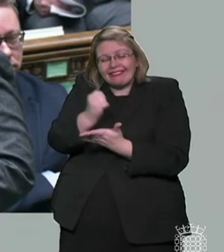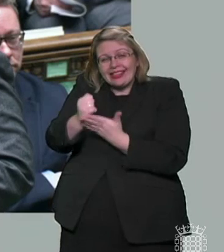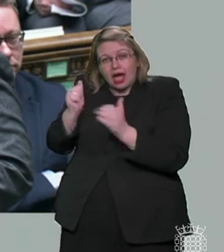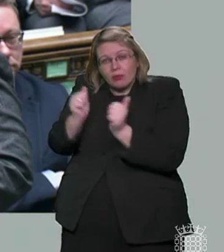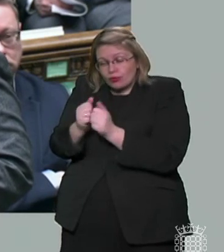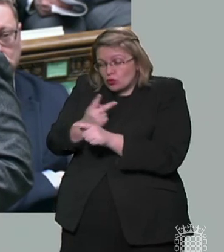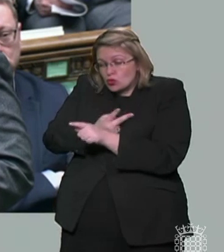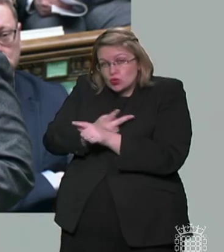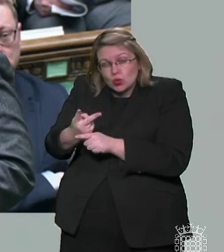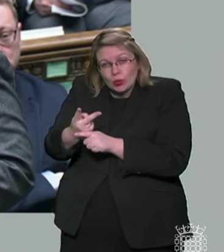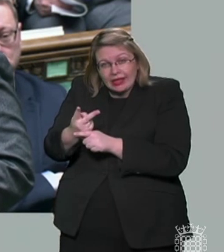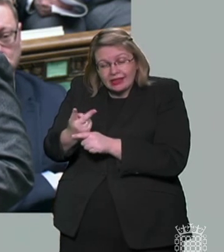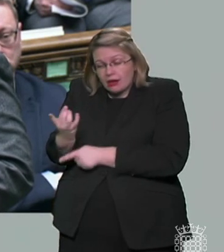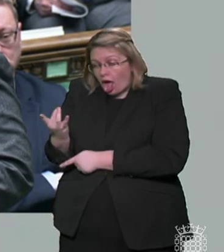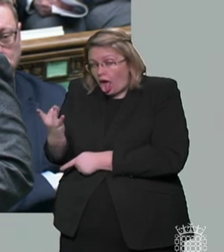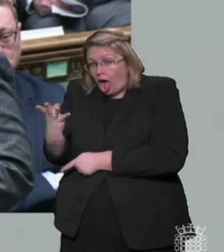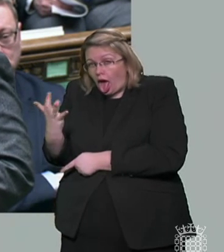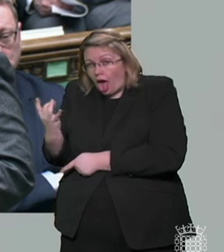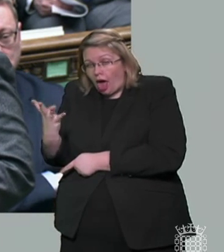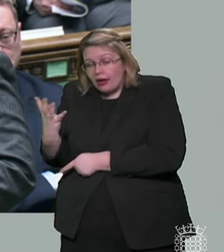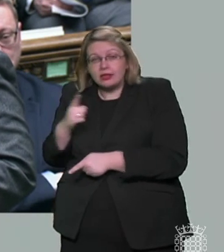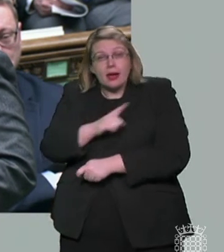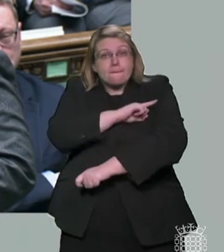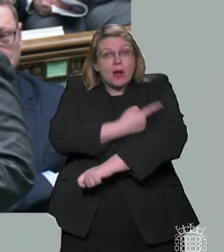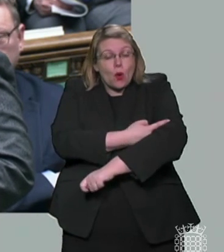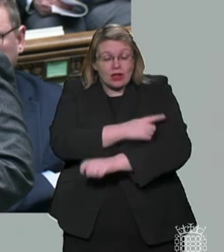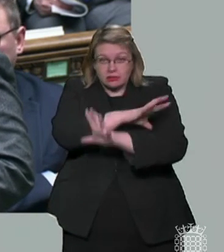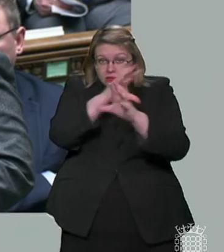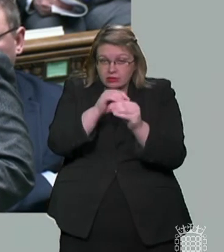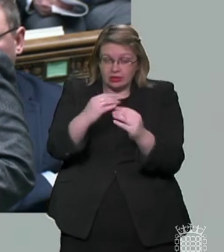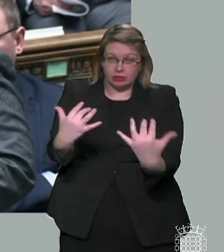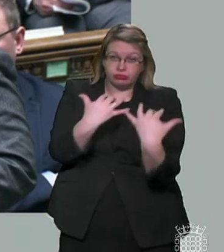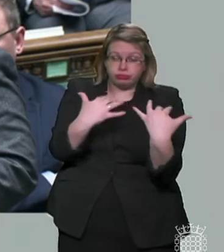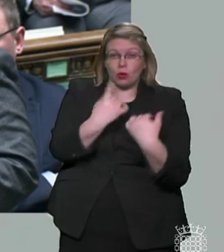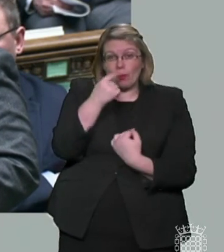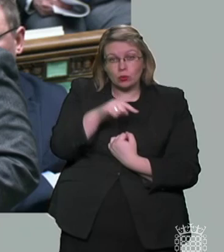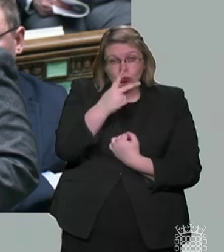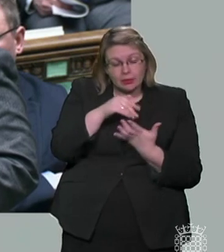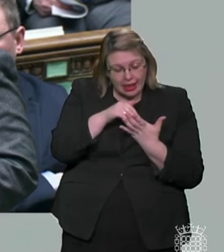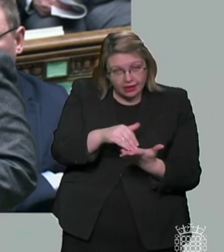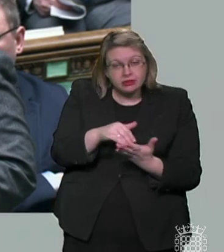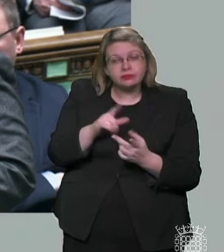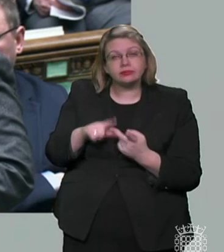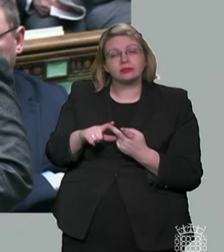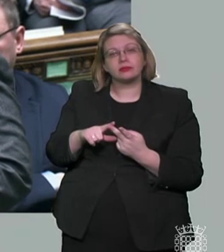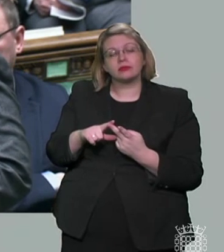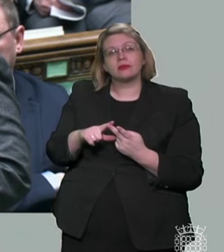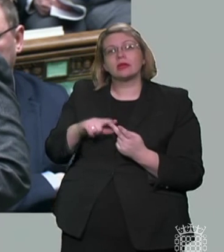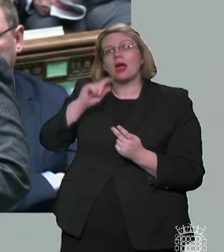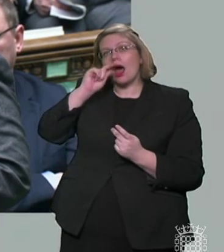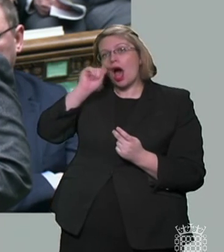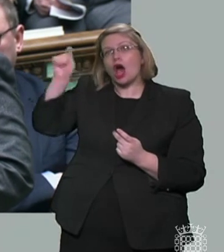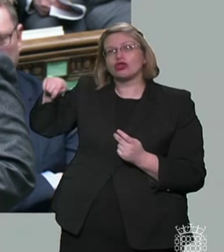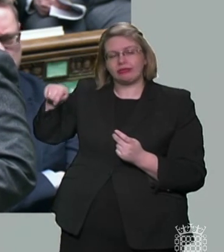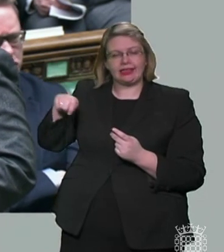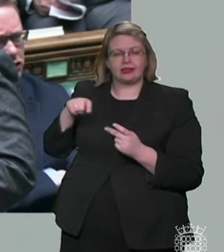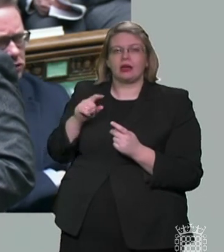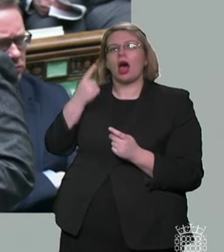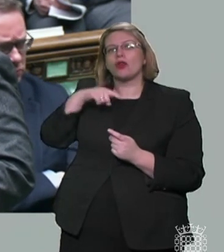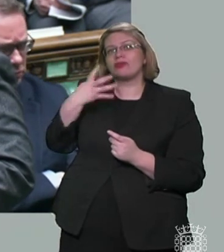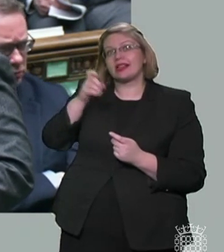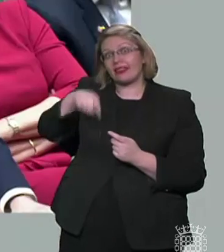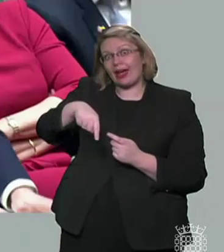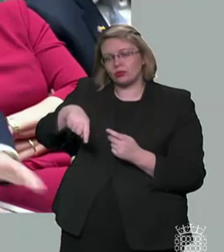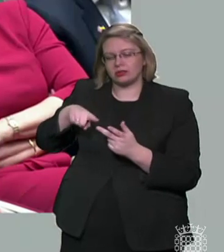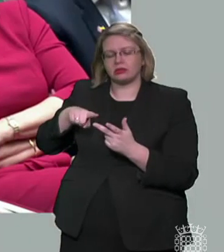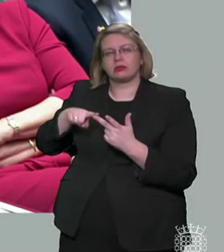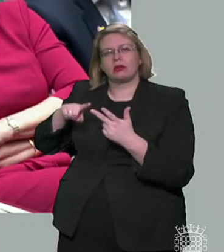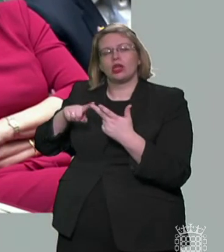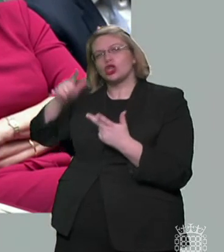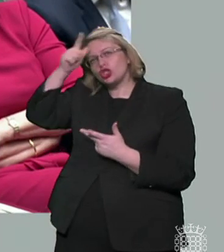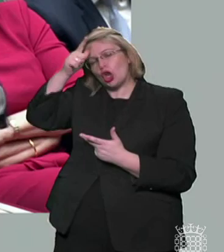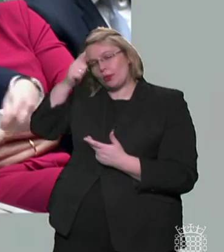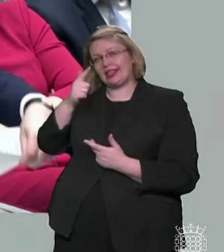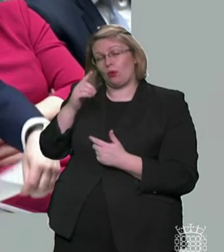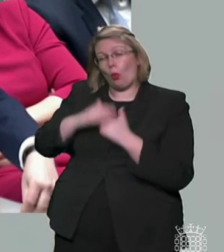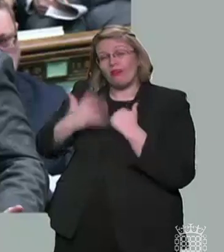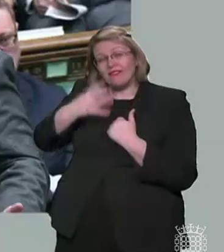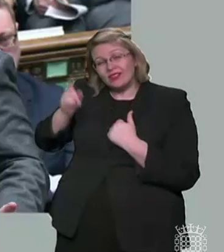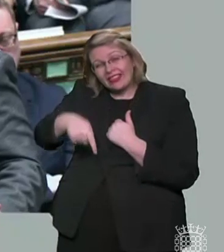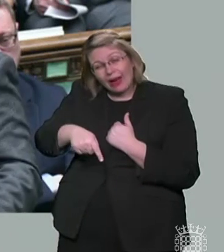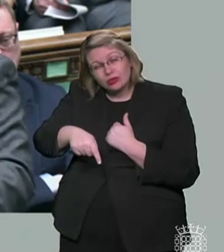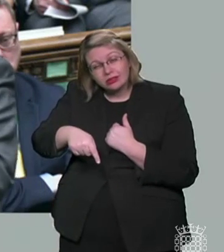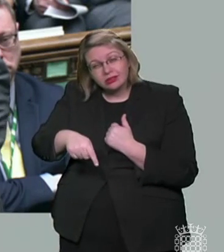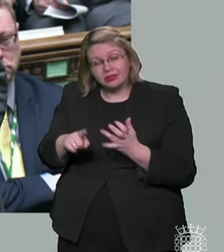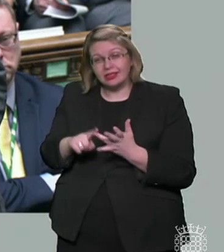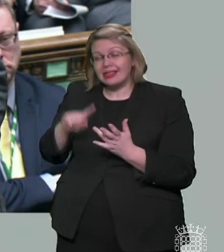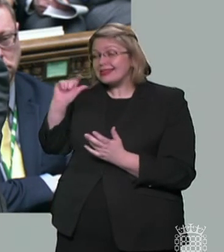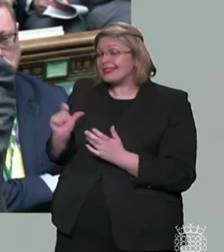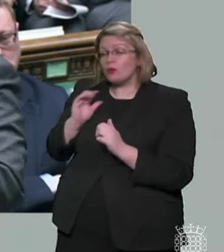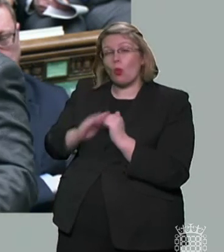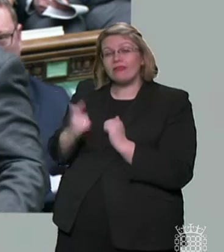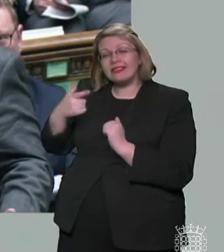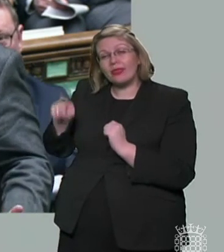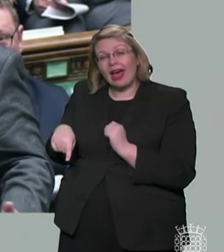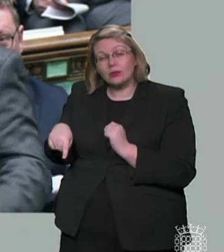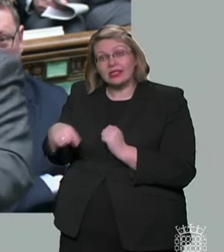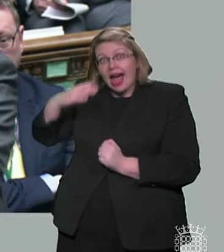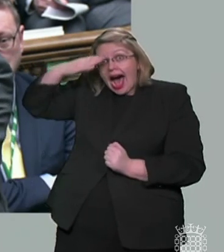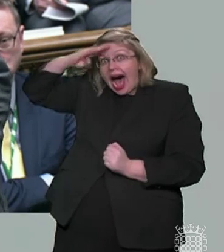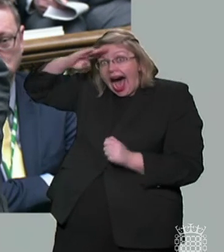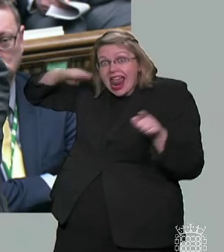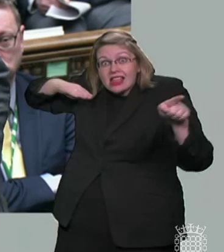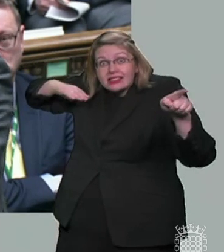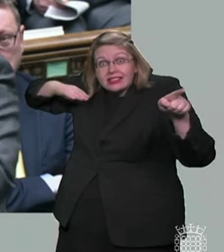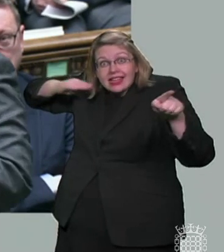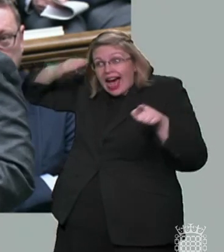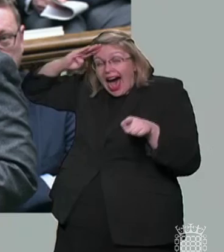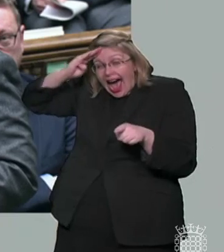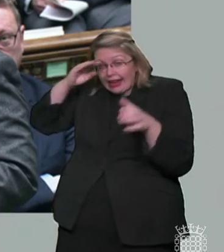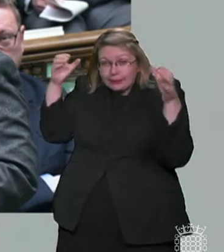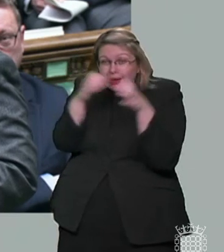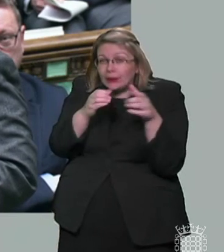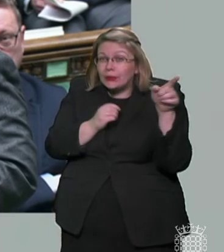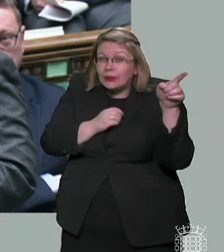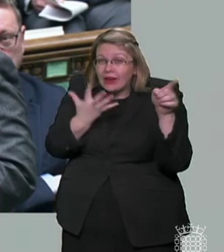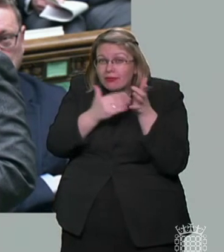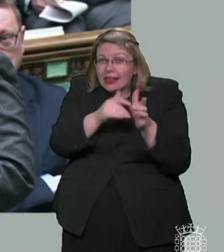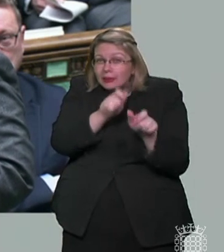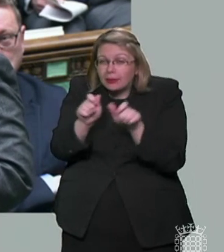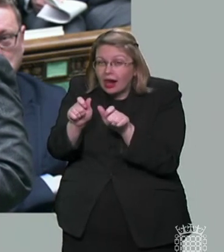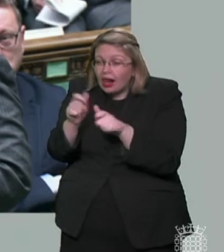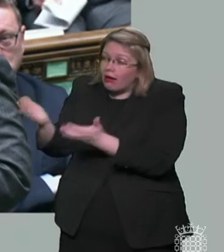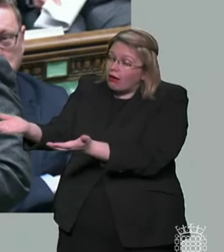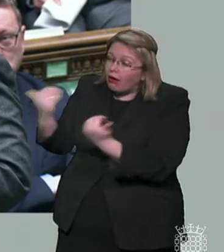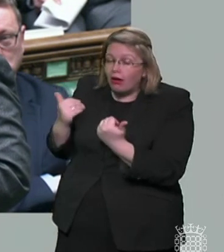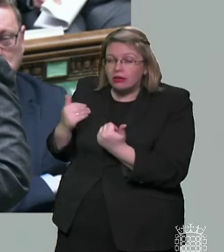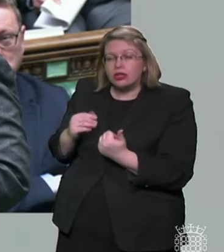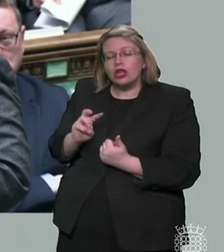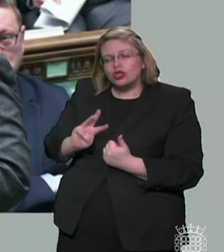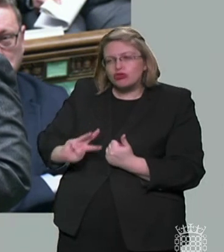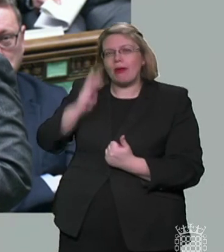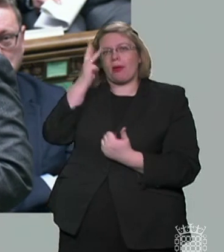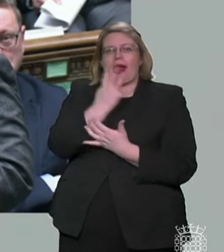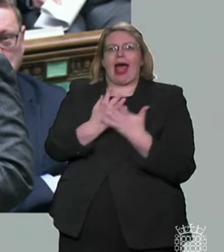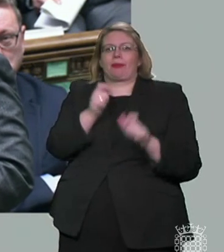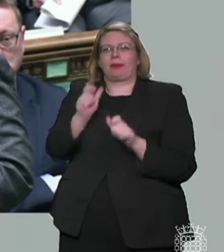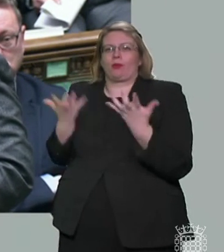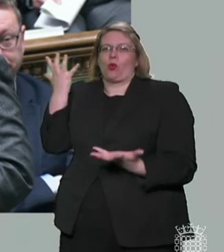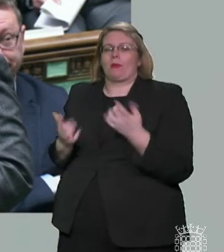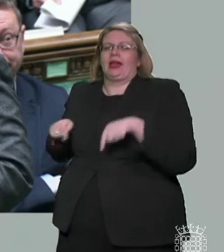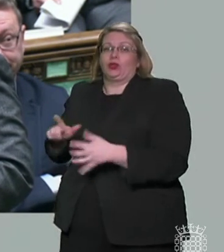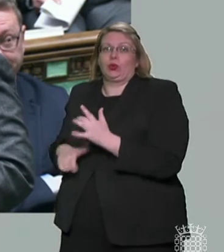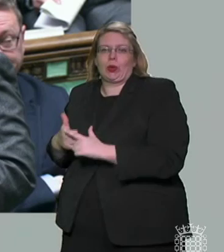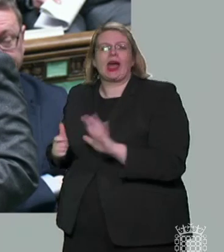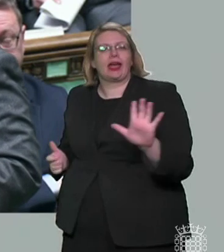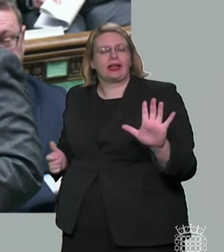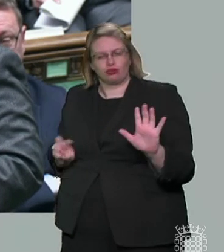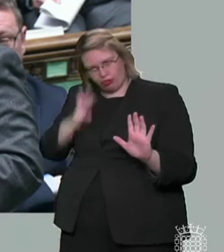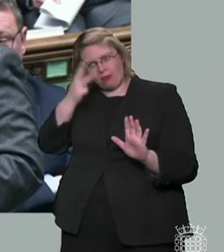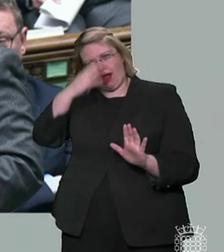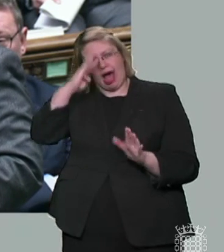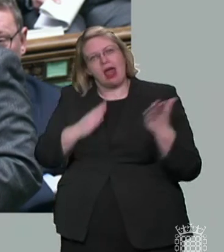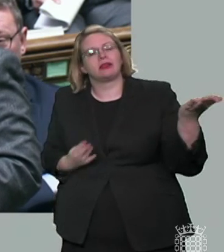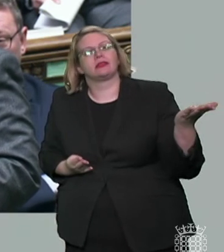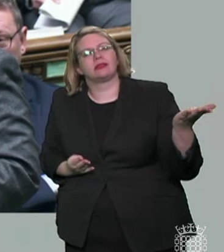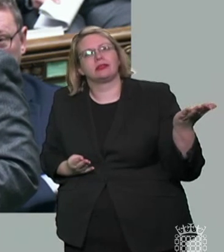In that time, Poland has taken over 1.2 million refugees, Hungary has taken over 190,000 refugees, Germany has taken over 50,000 refugees, Italy has taken over 7,000 refugees and Ireland—a country of just over 5 million people—has given sanctuary to three times as many refugees as the United Kingdom.